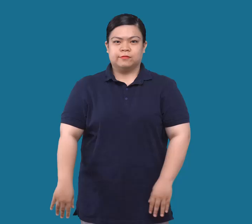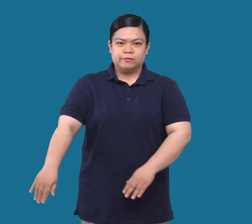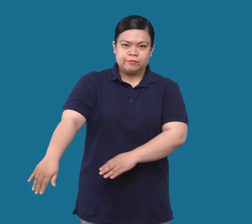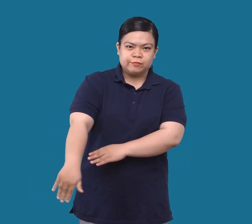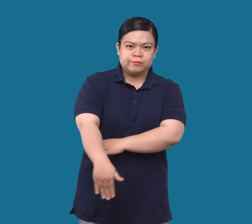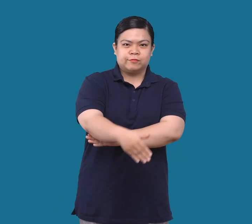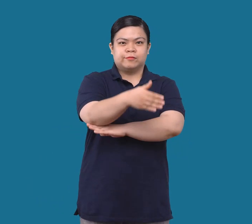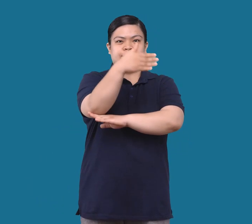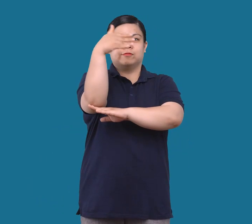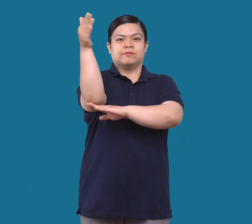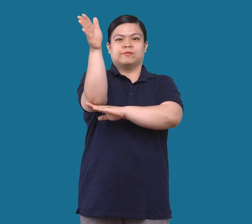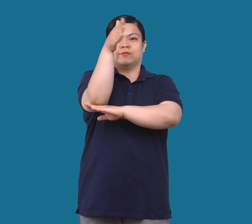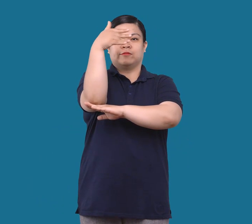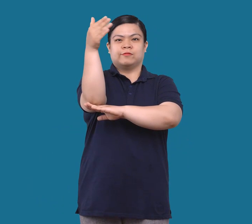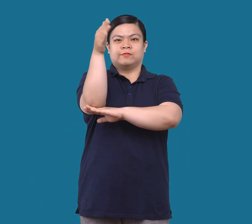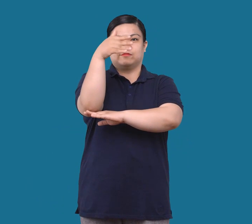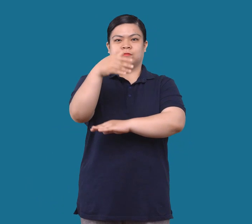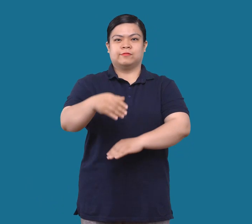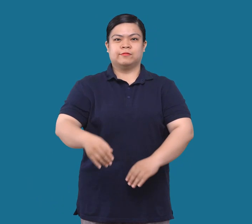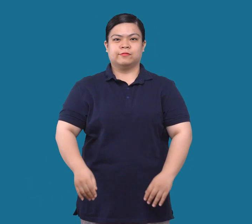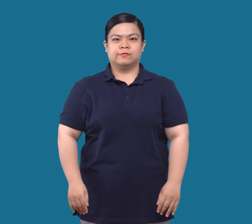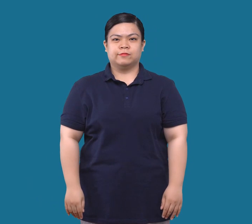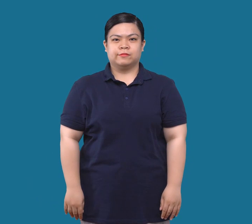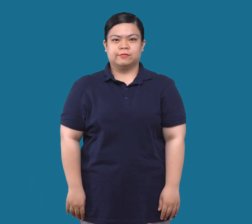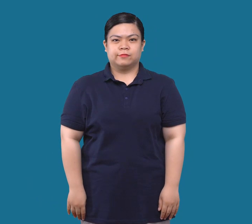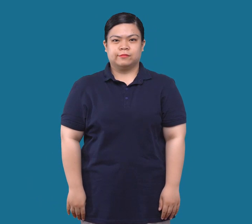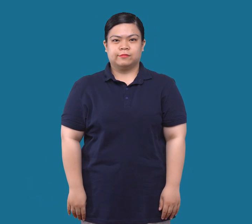quốc khánh